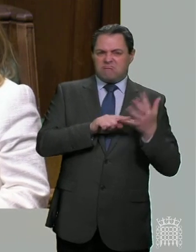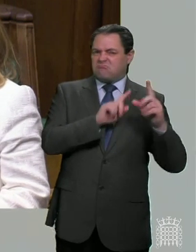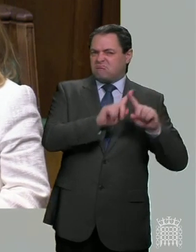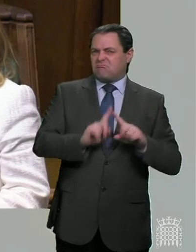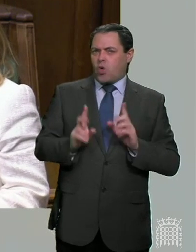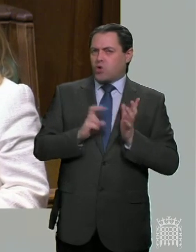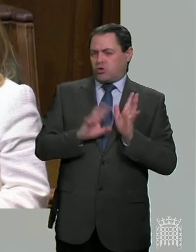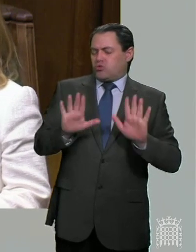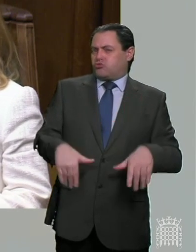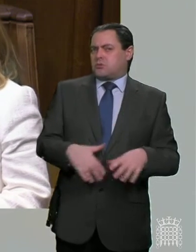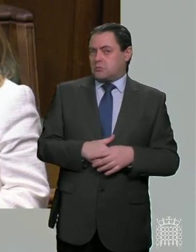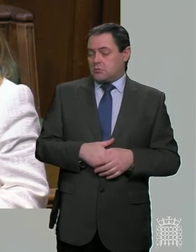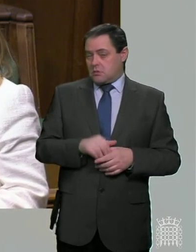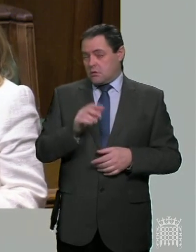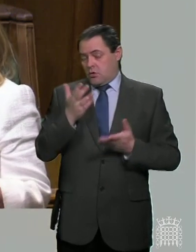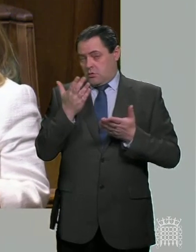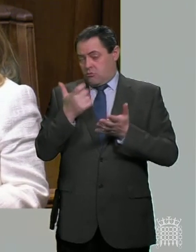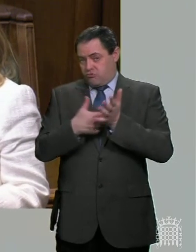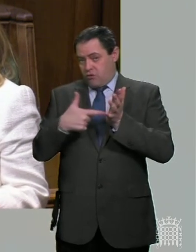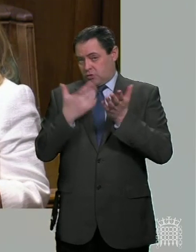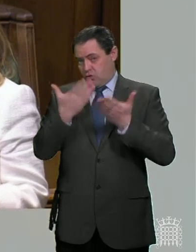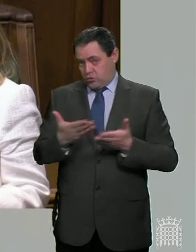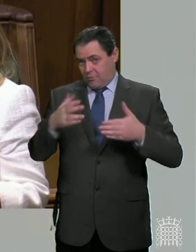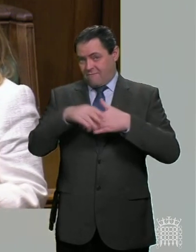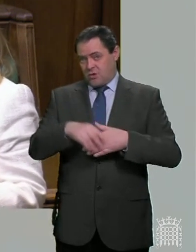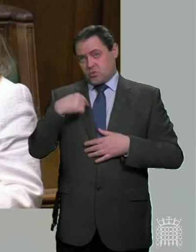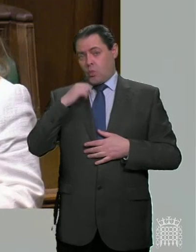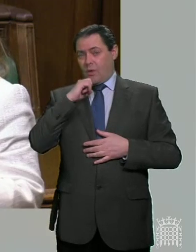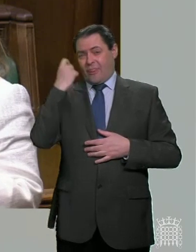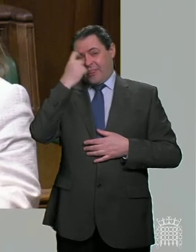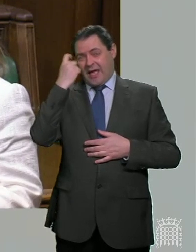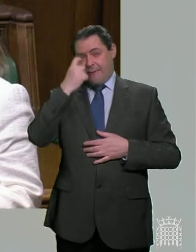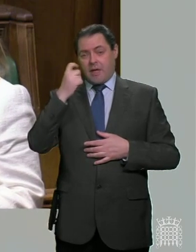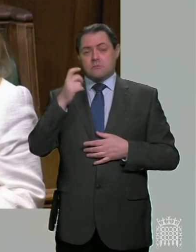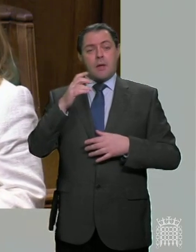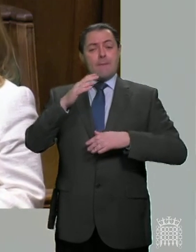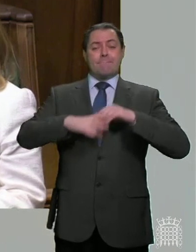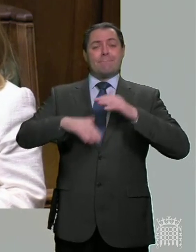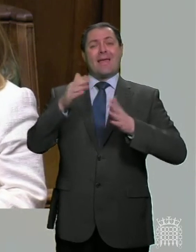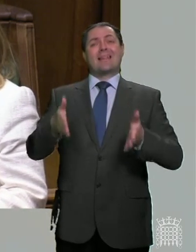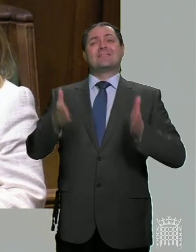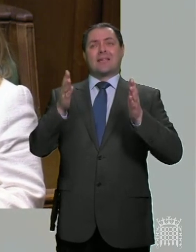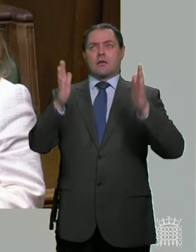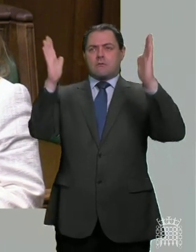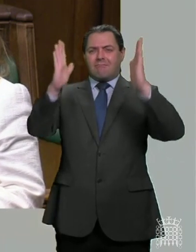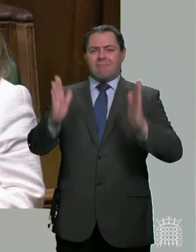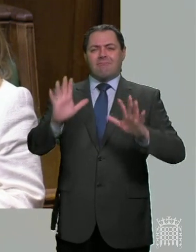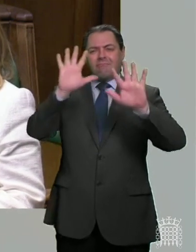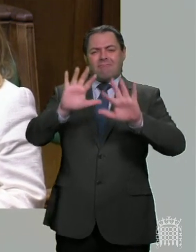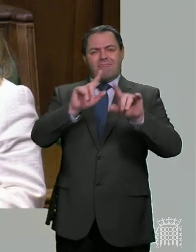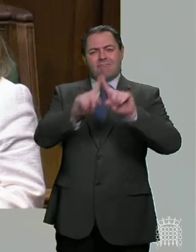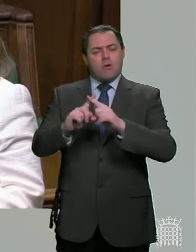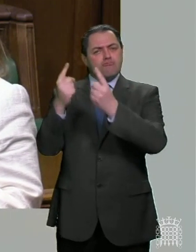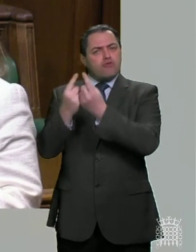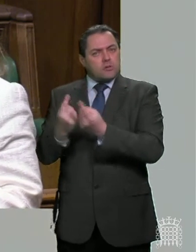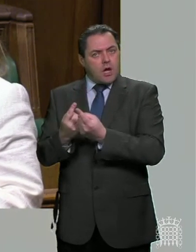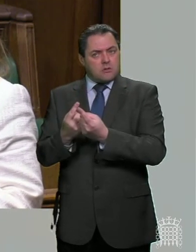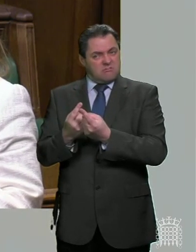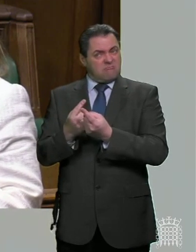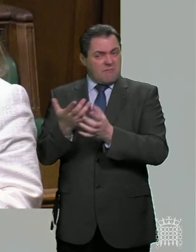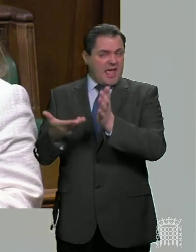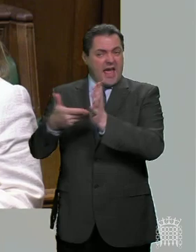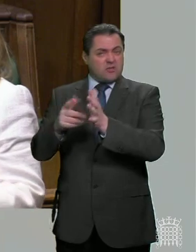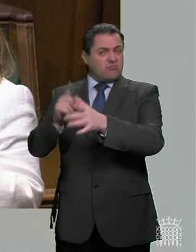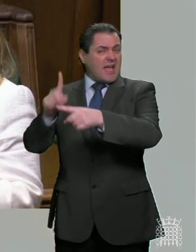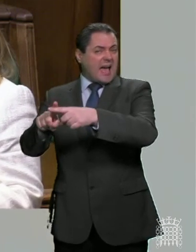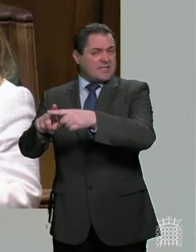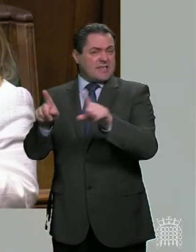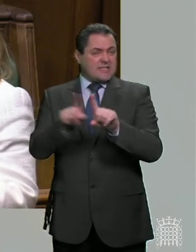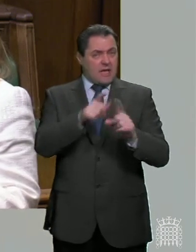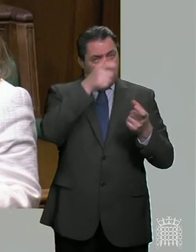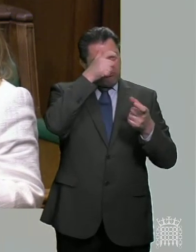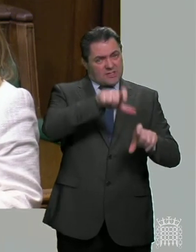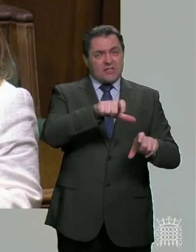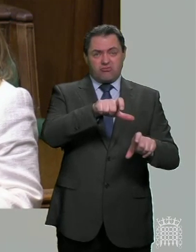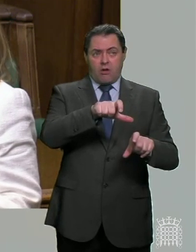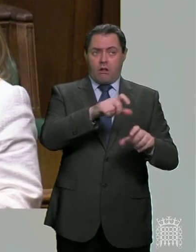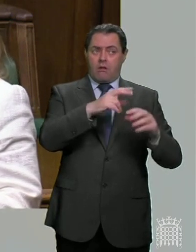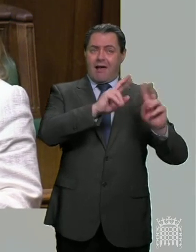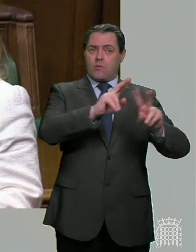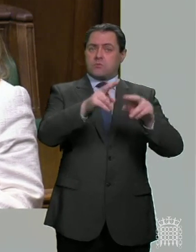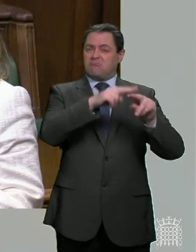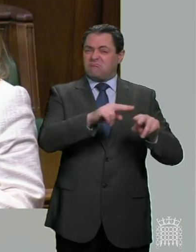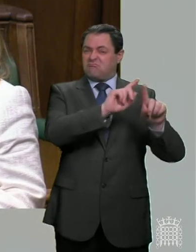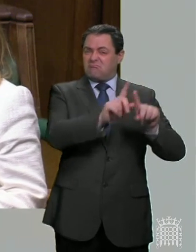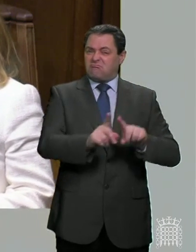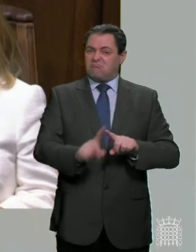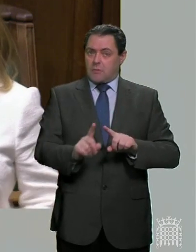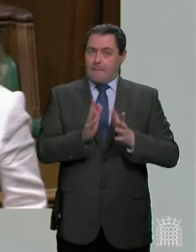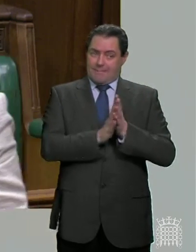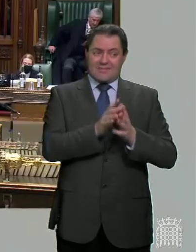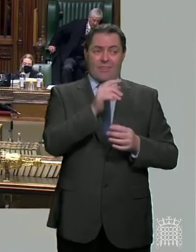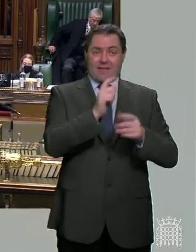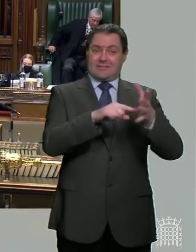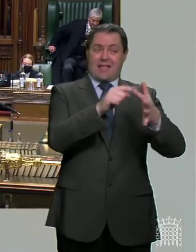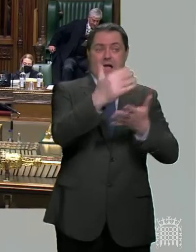Will my right honourable Friend consider imposing a tax on the building products industry, in the same way as we have done on the residential property sector, as a way of partly paying for cladding remediation?